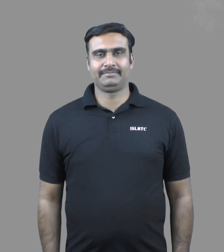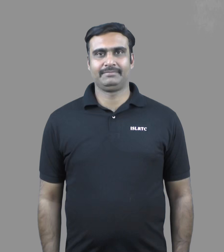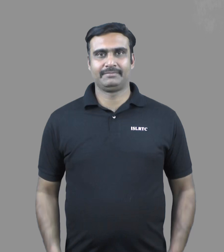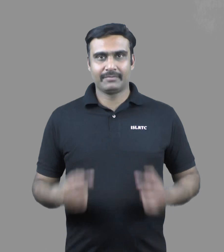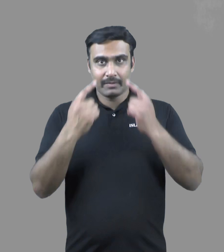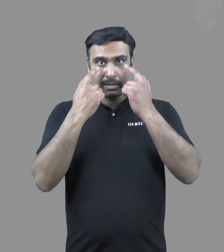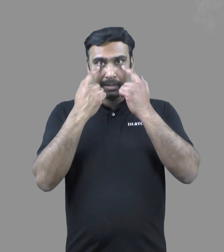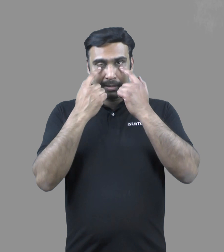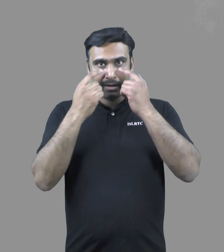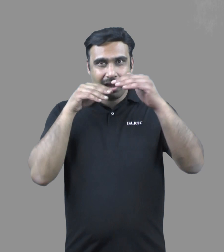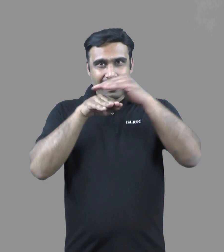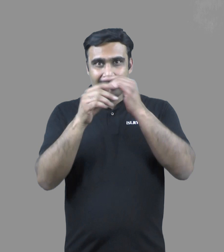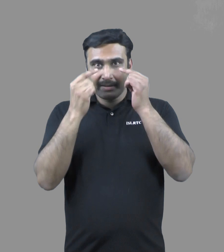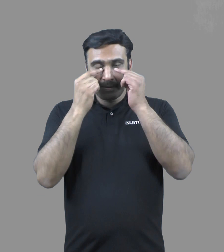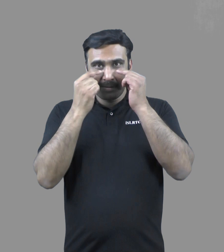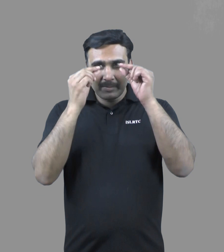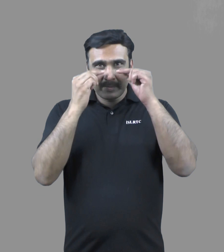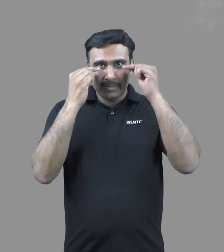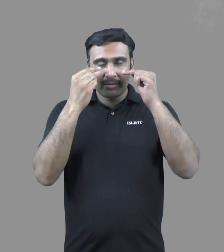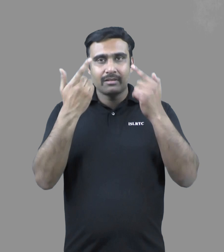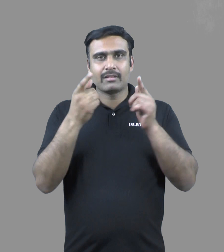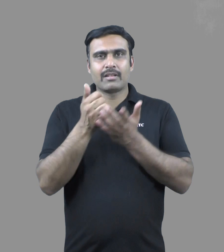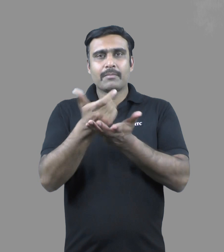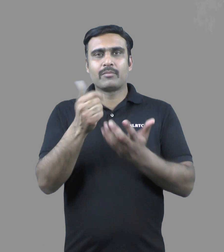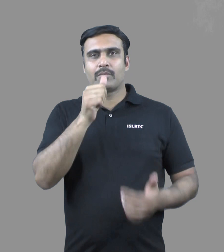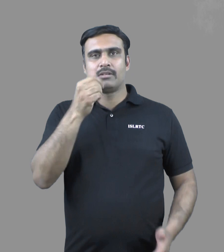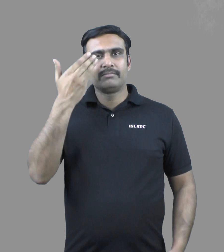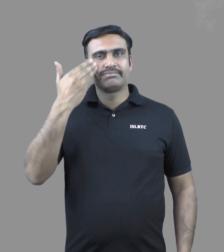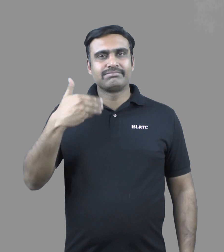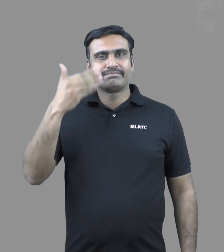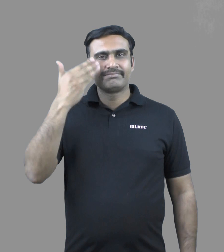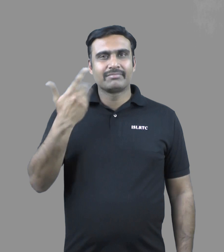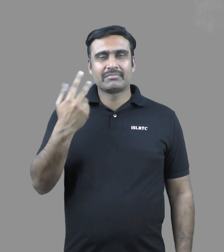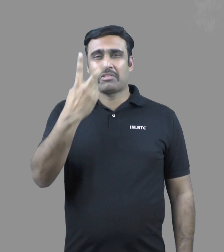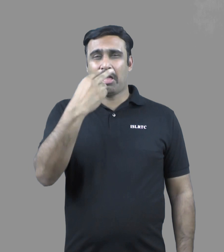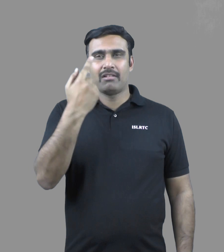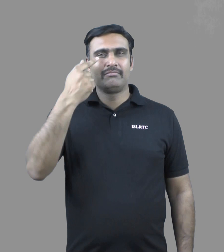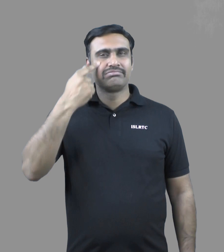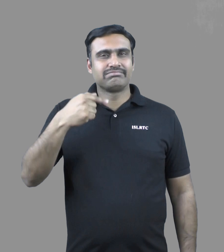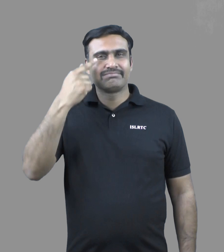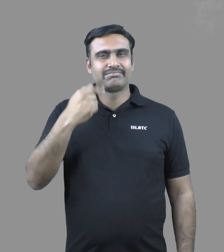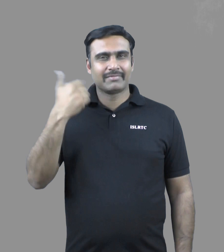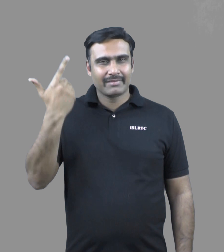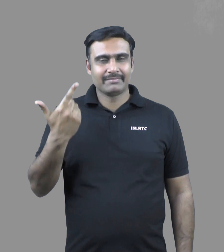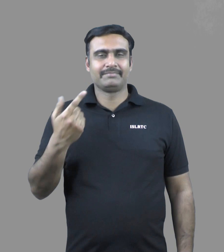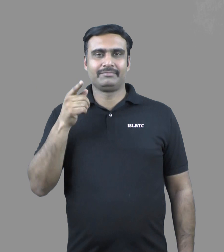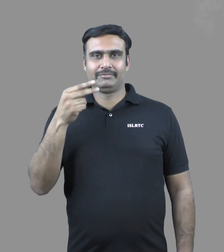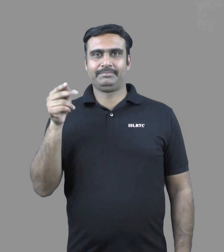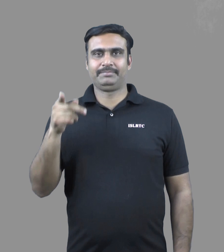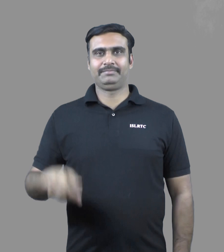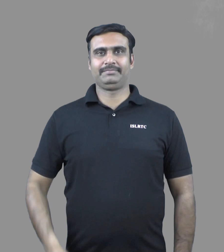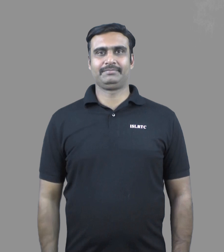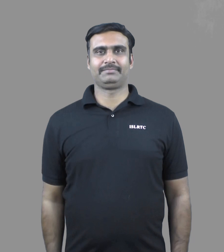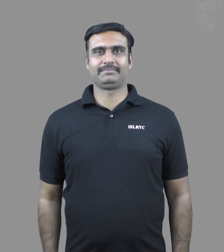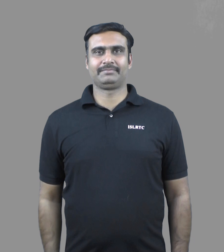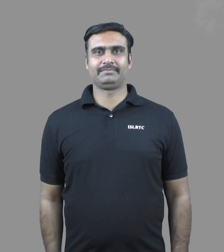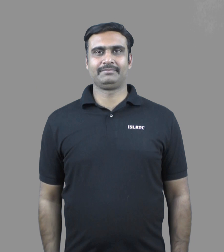Lacrimal Glands